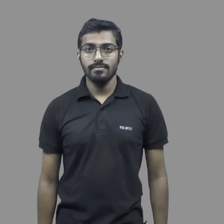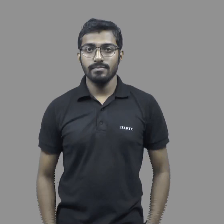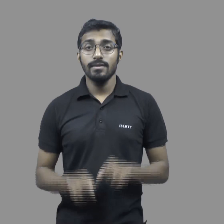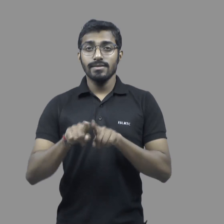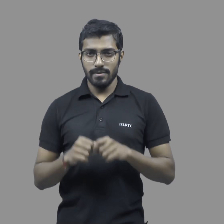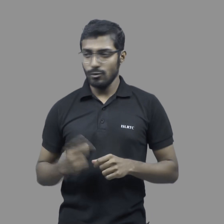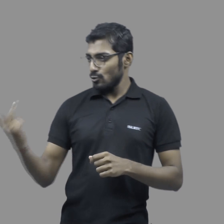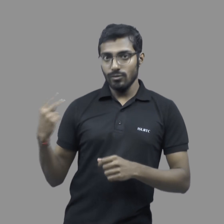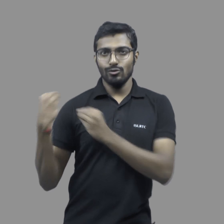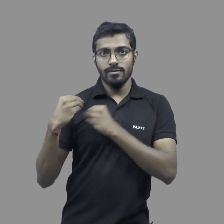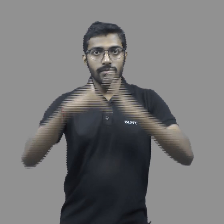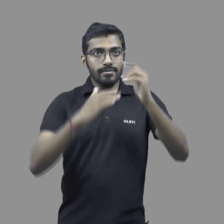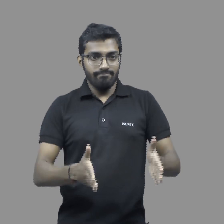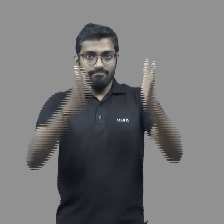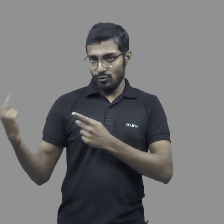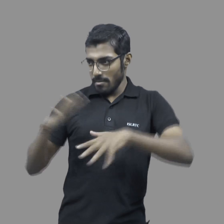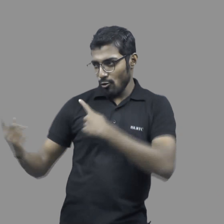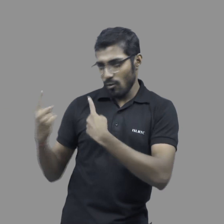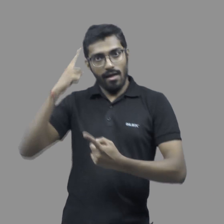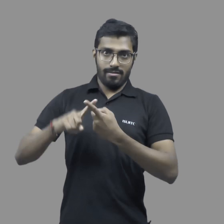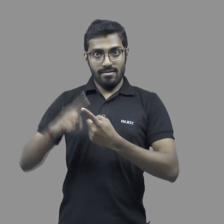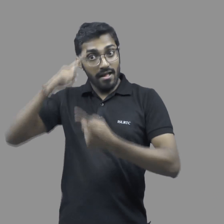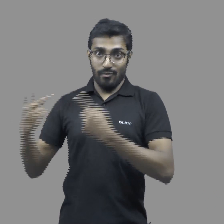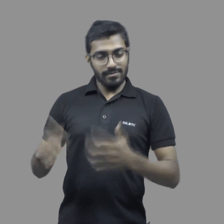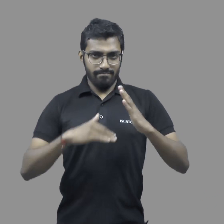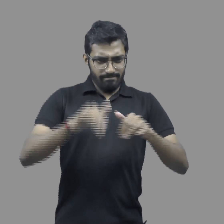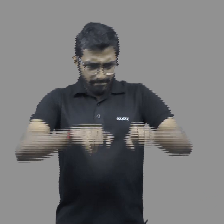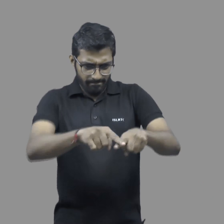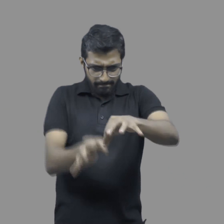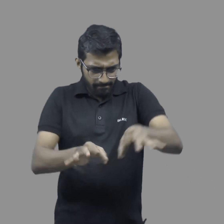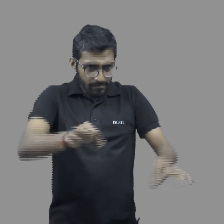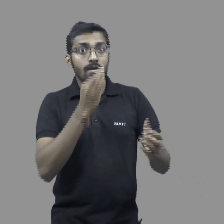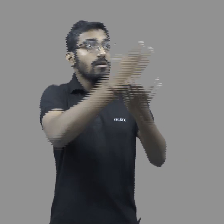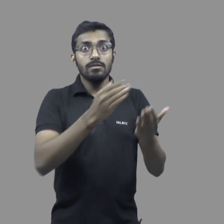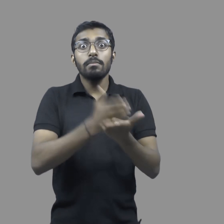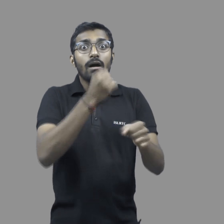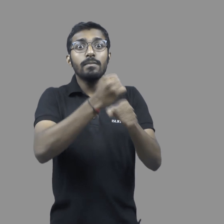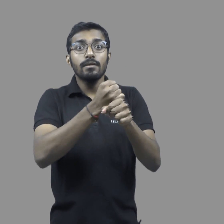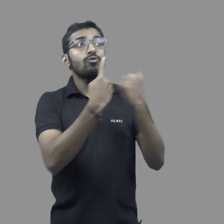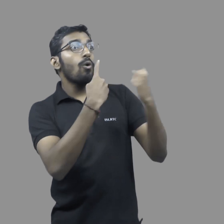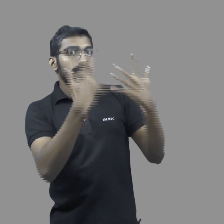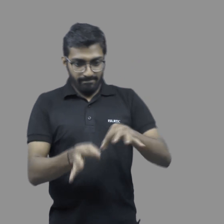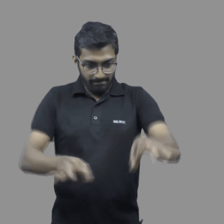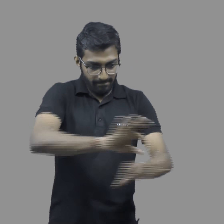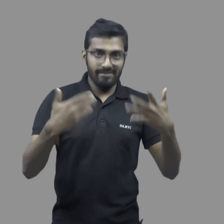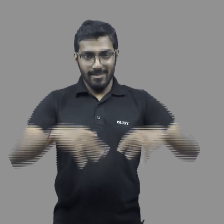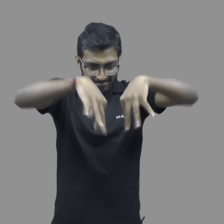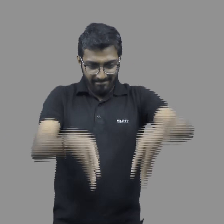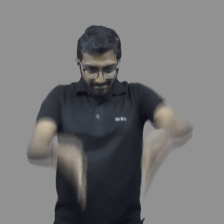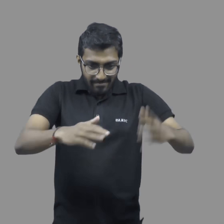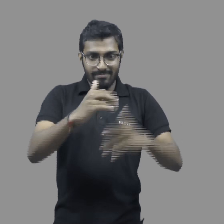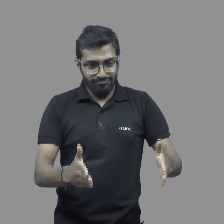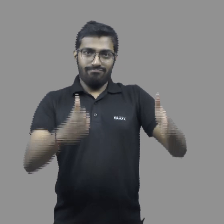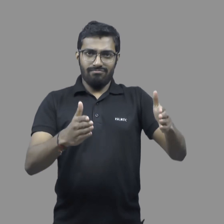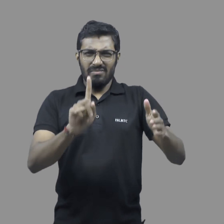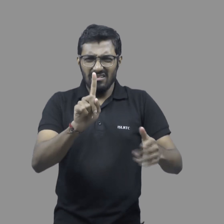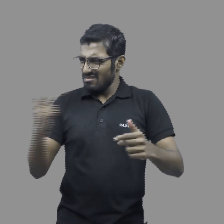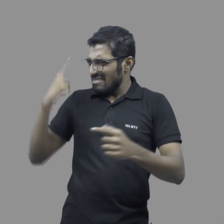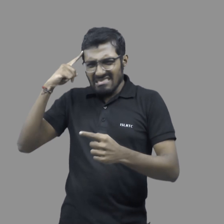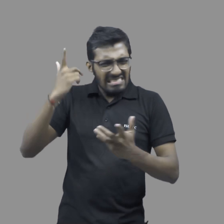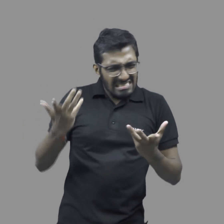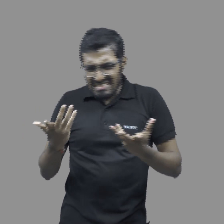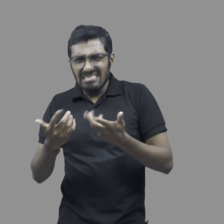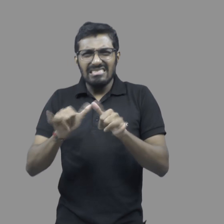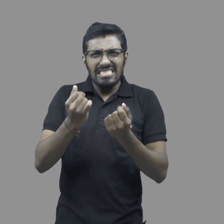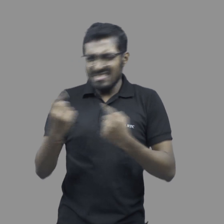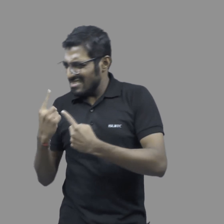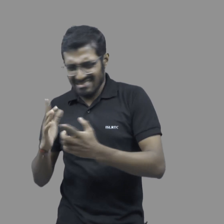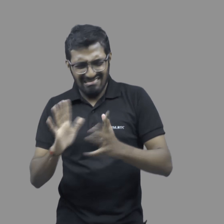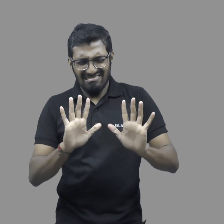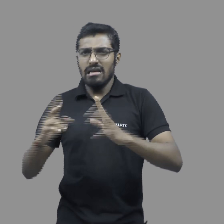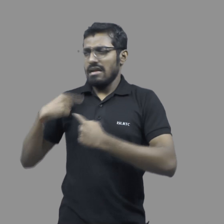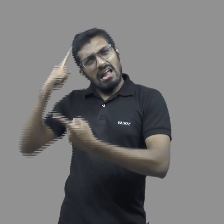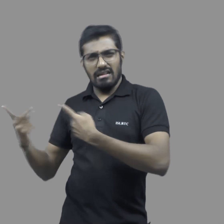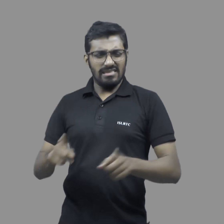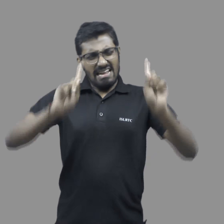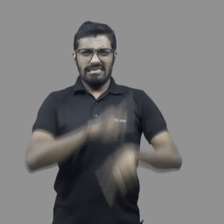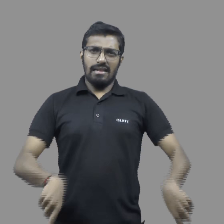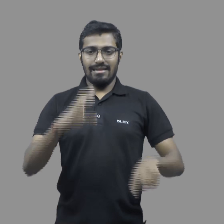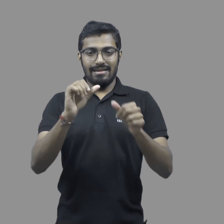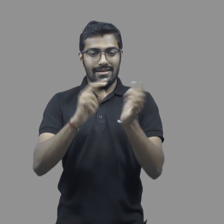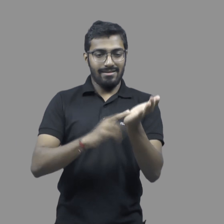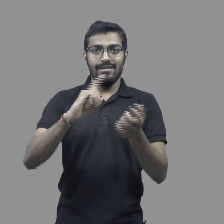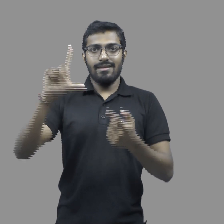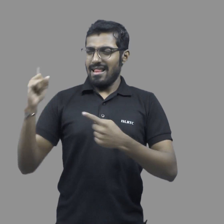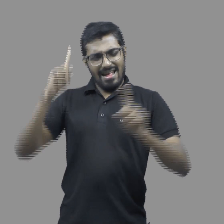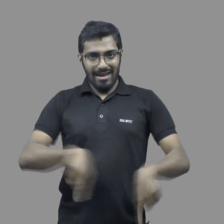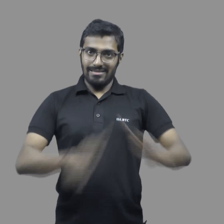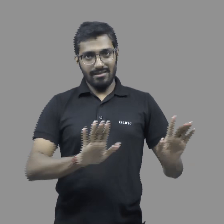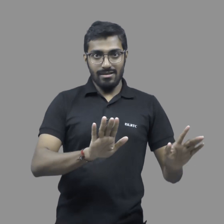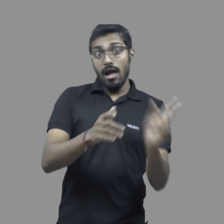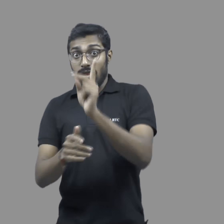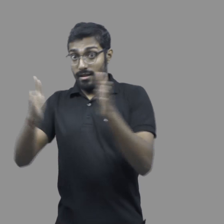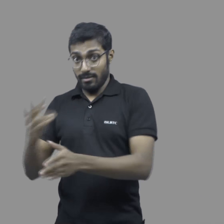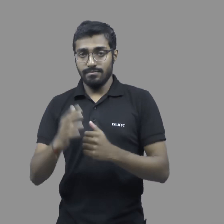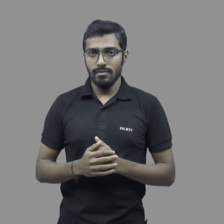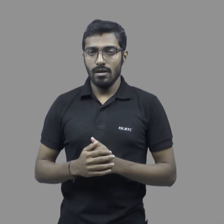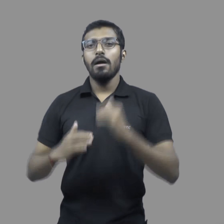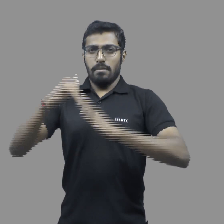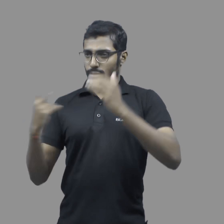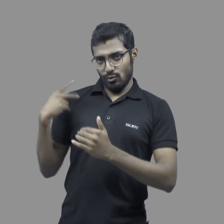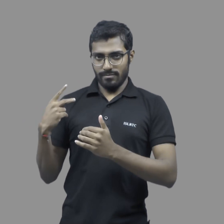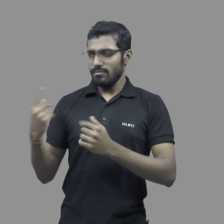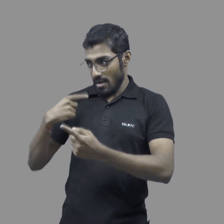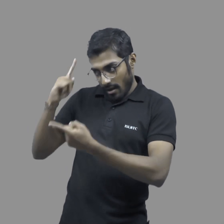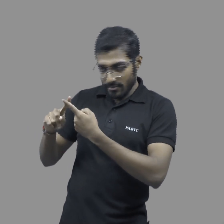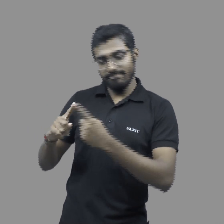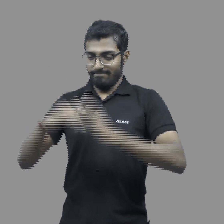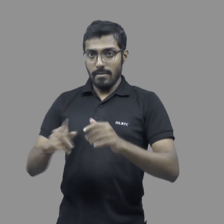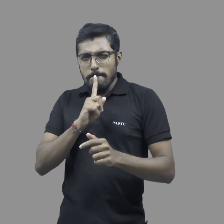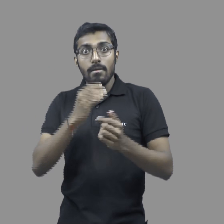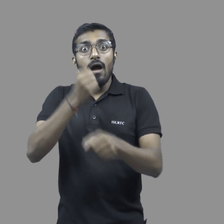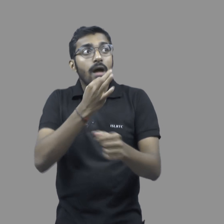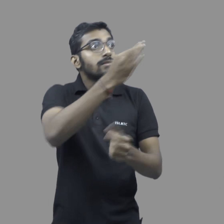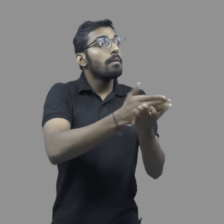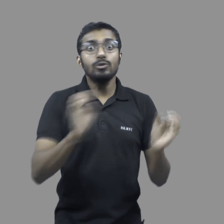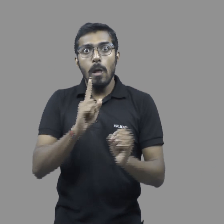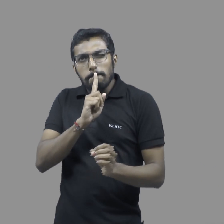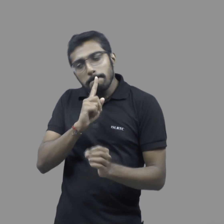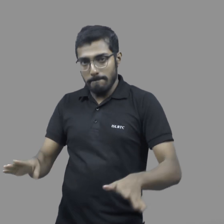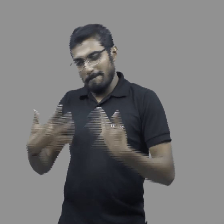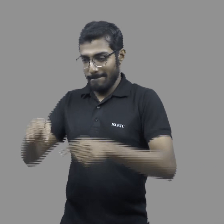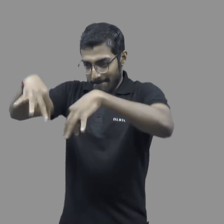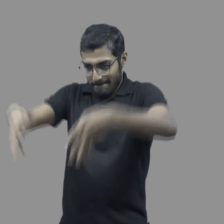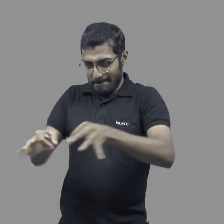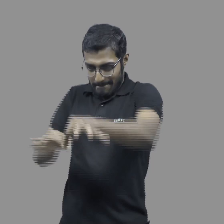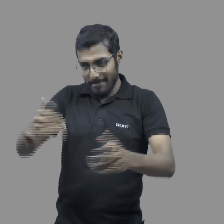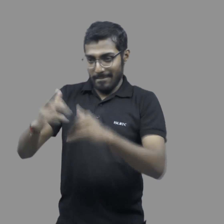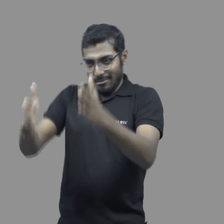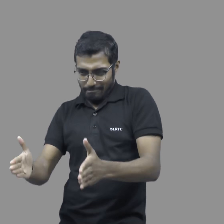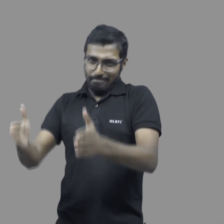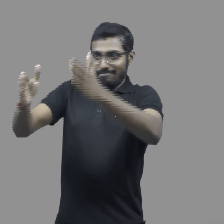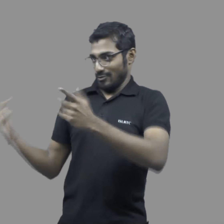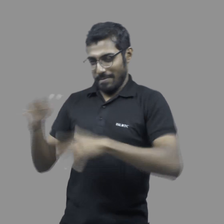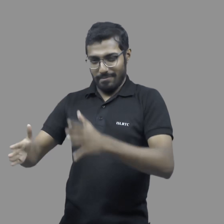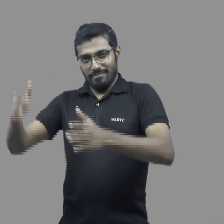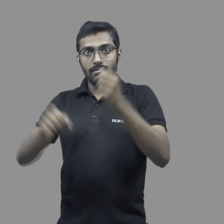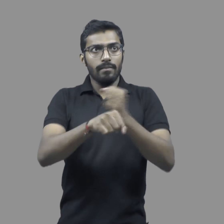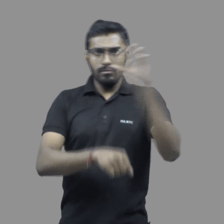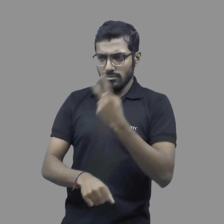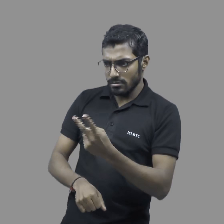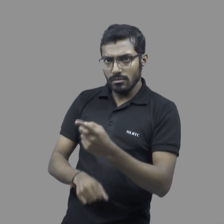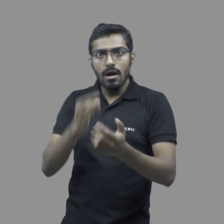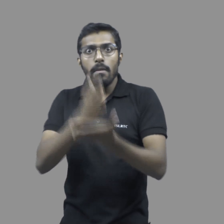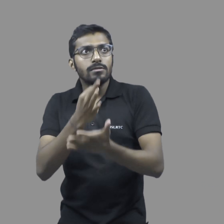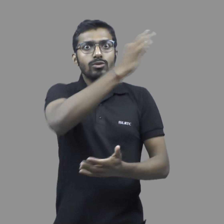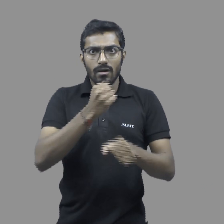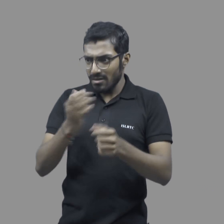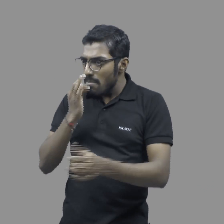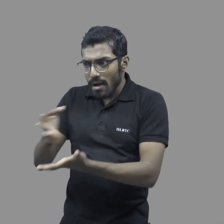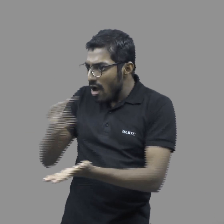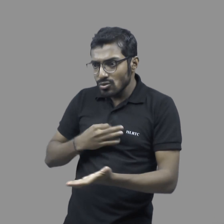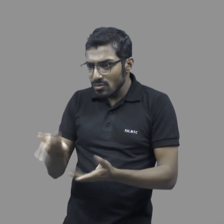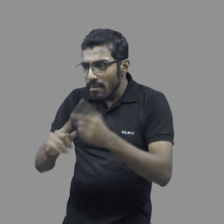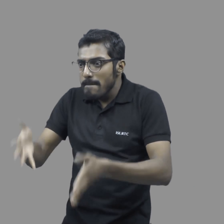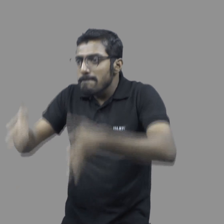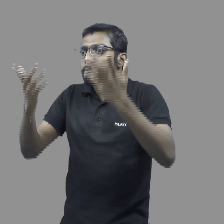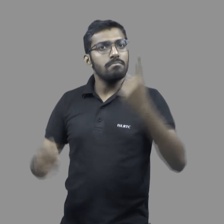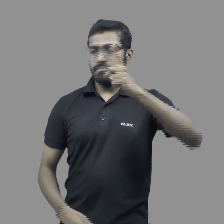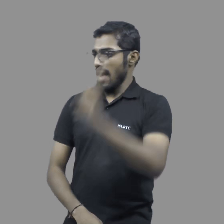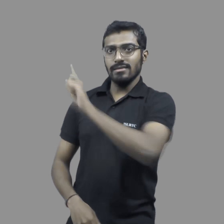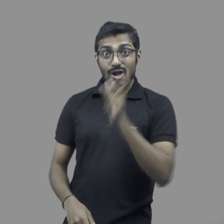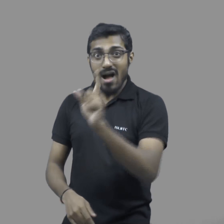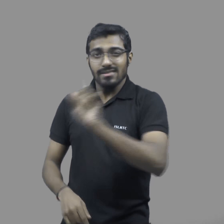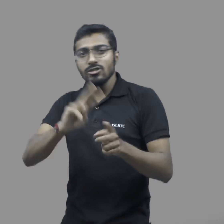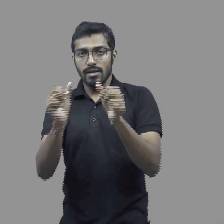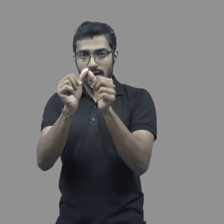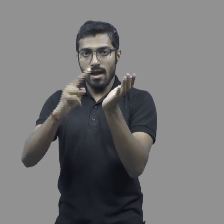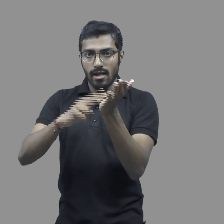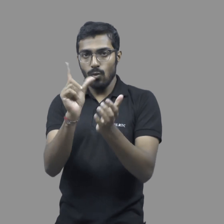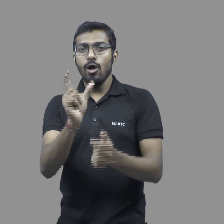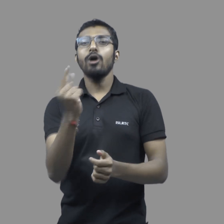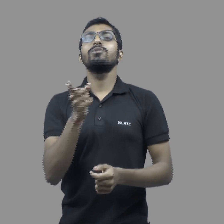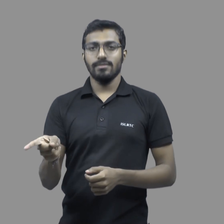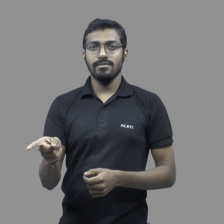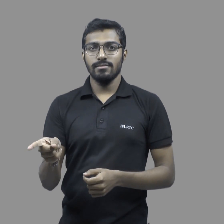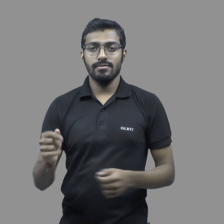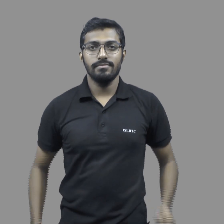Annul and Cancel